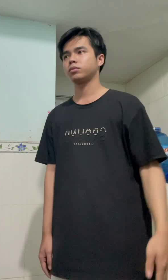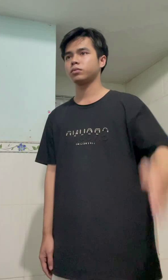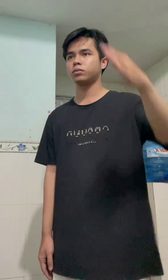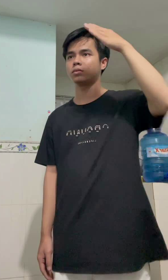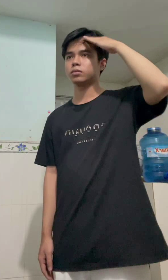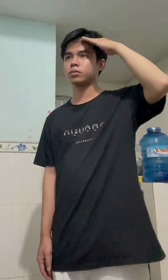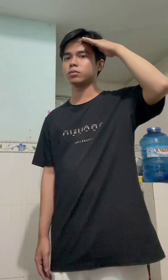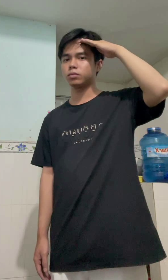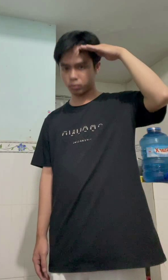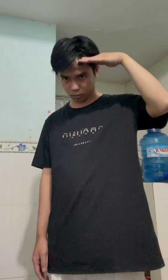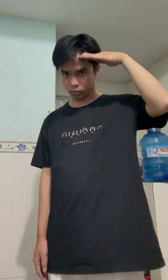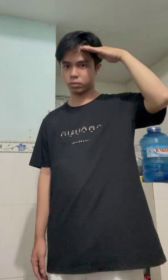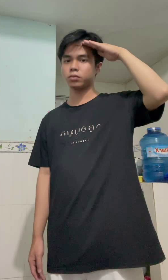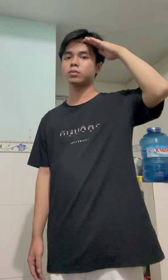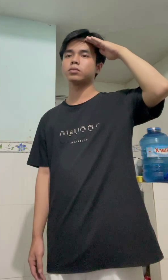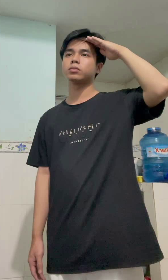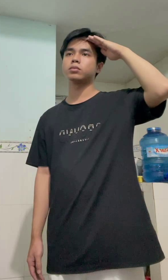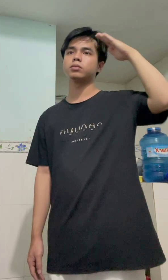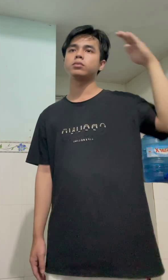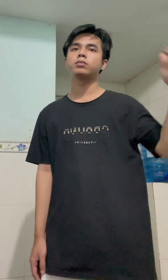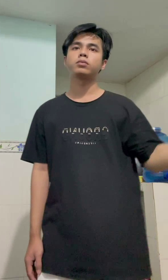biet